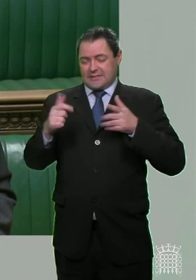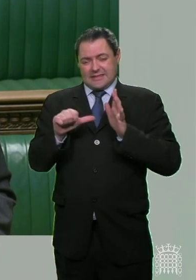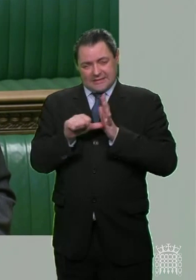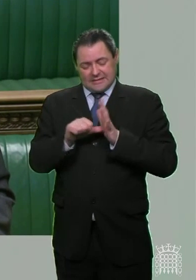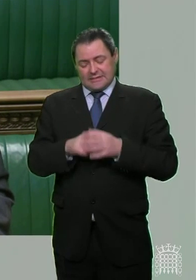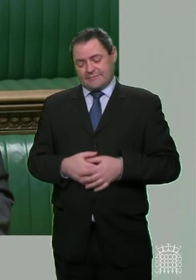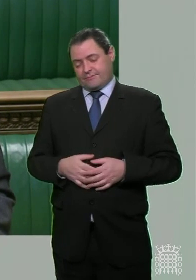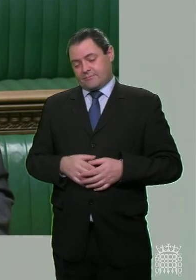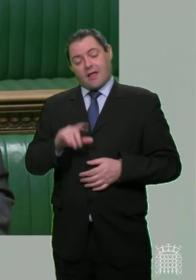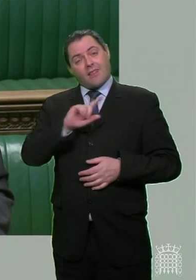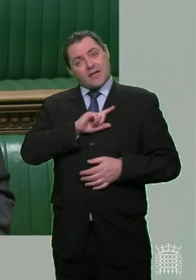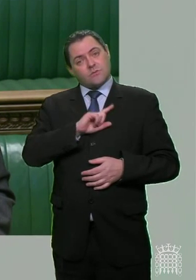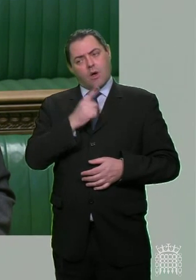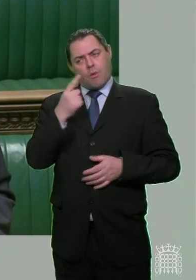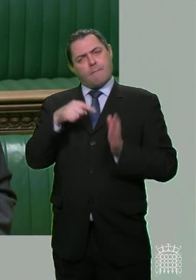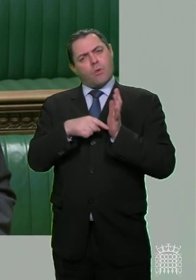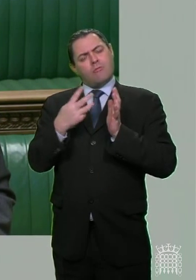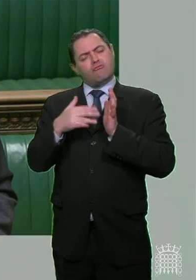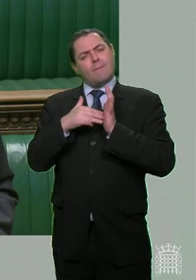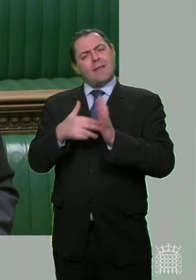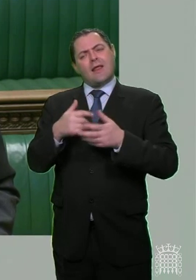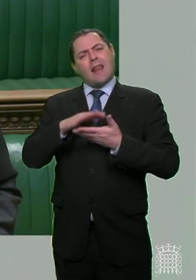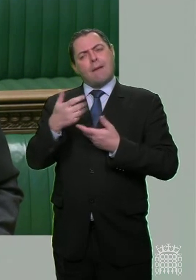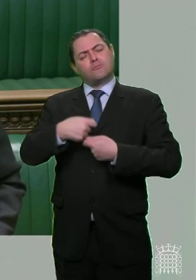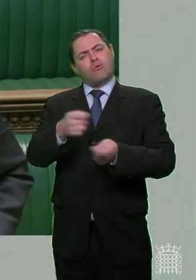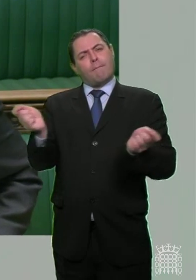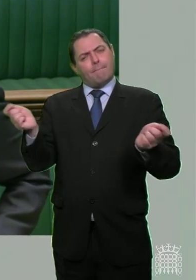That is why we have provided 1.3 million laptops.